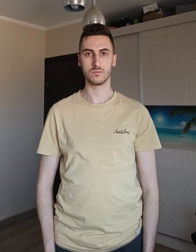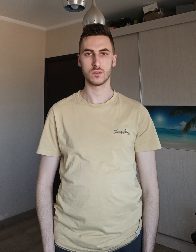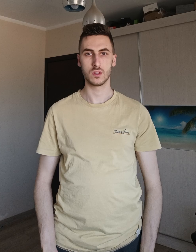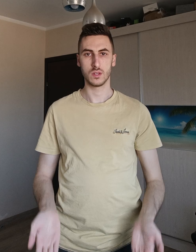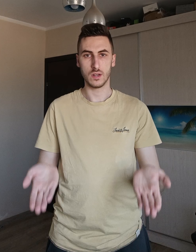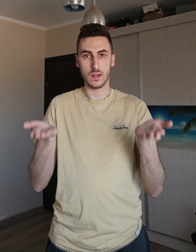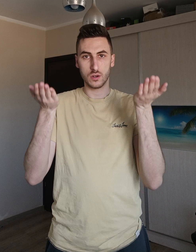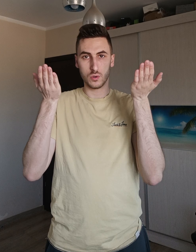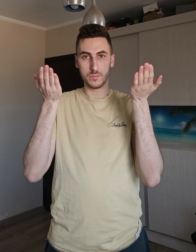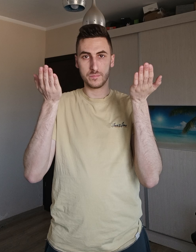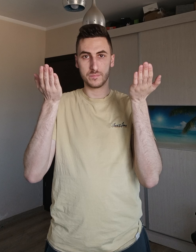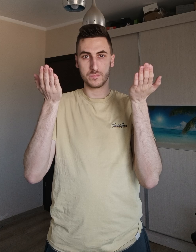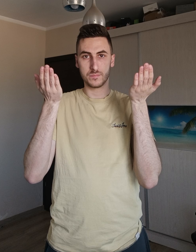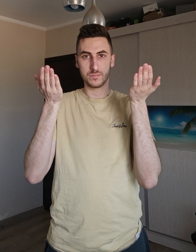לקום